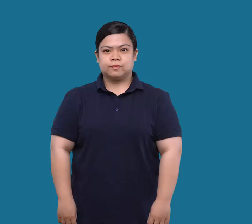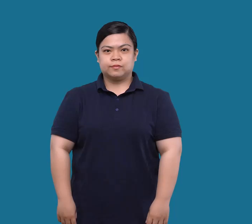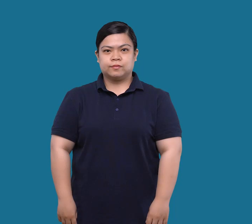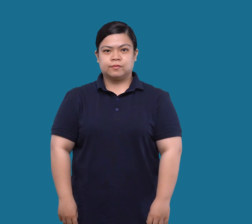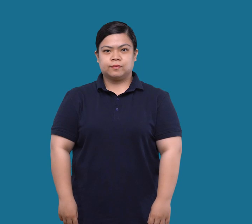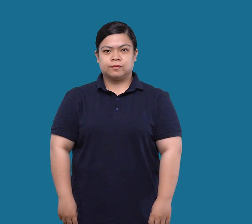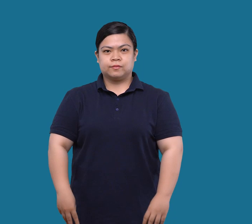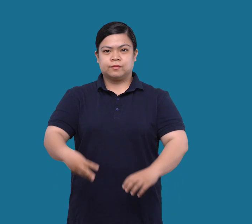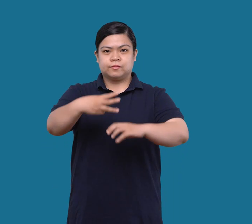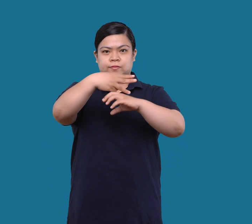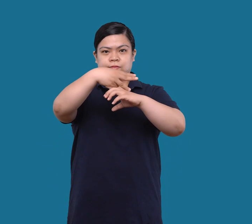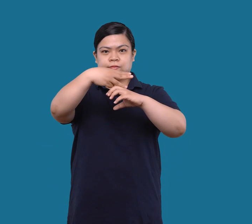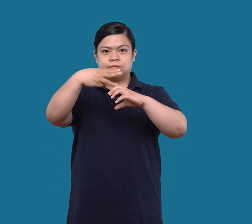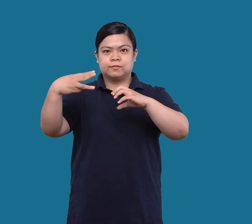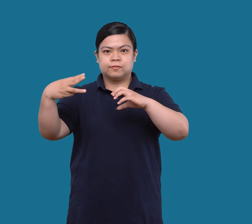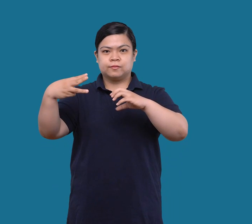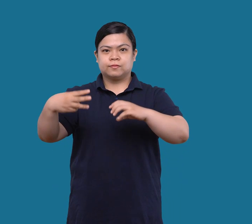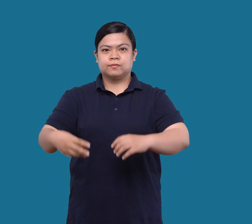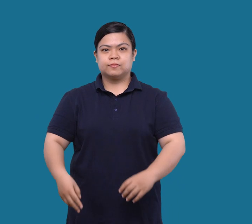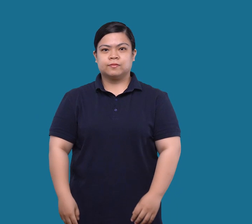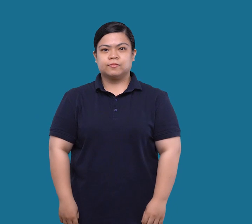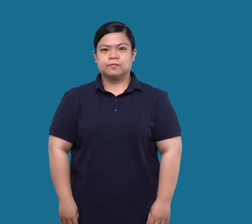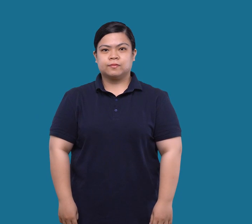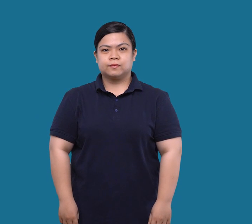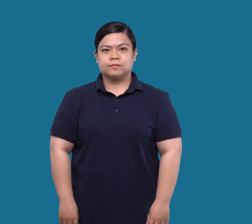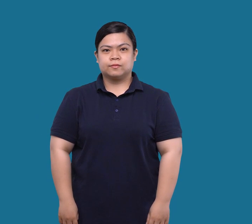thuộc địa